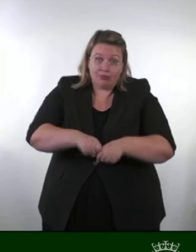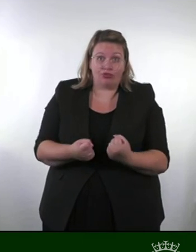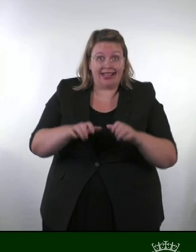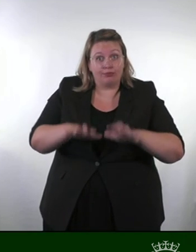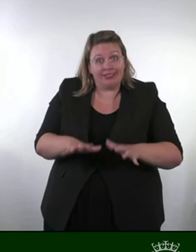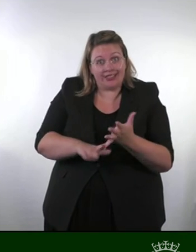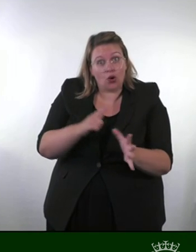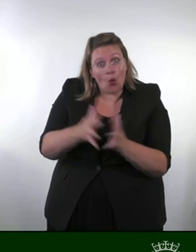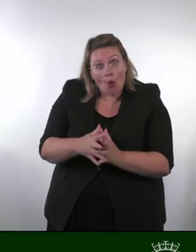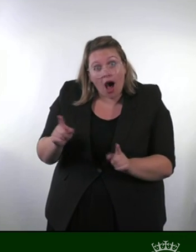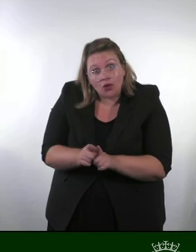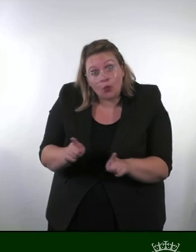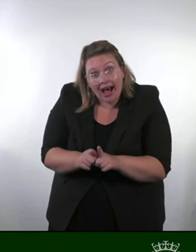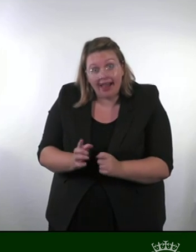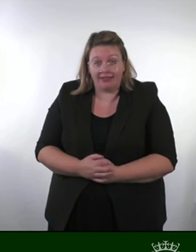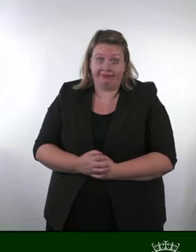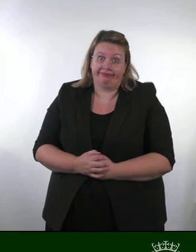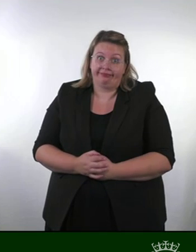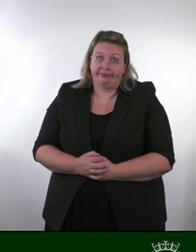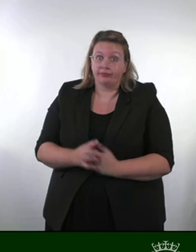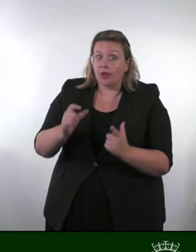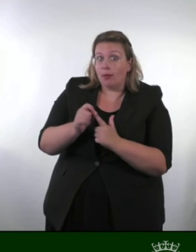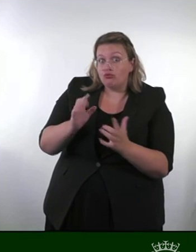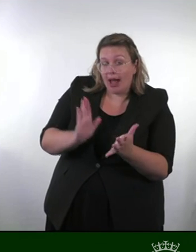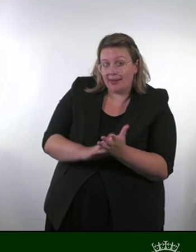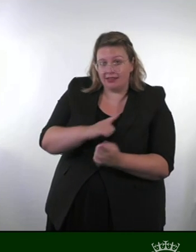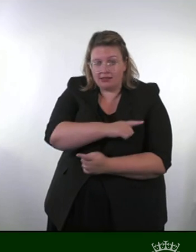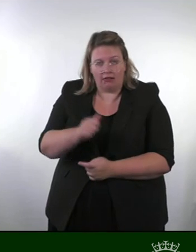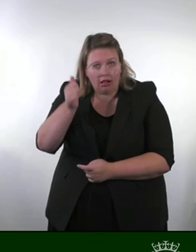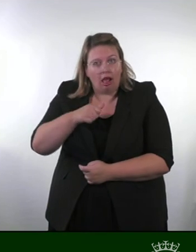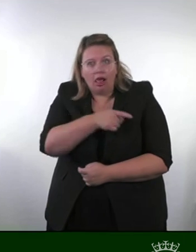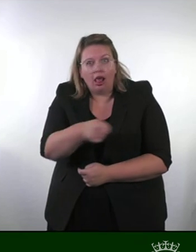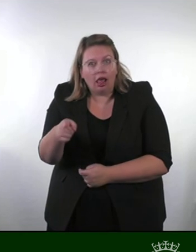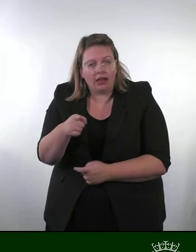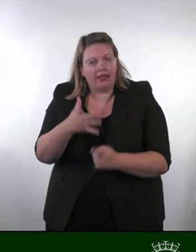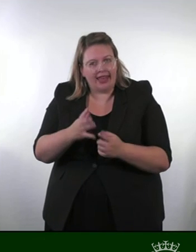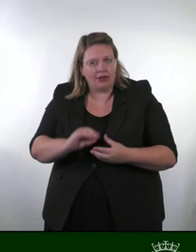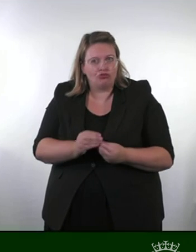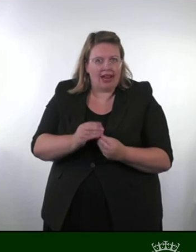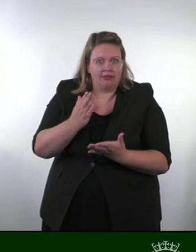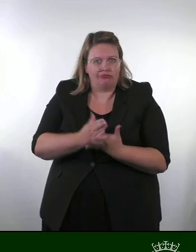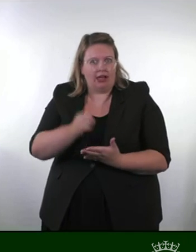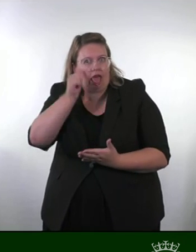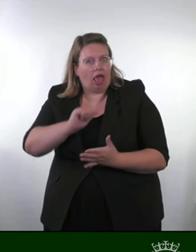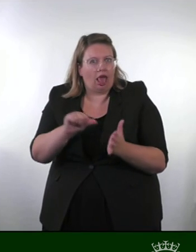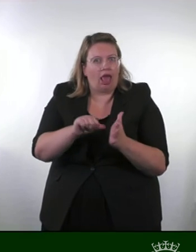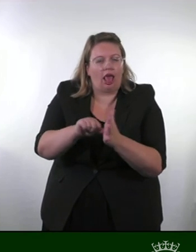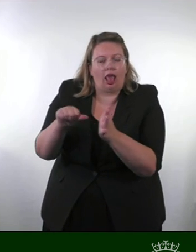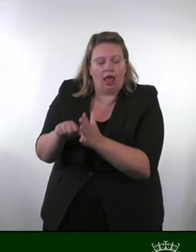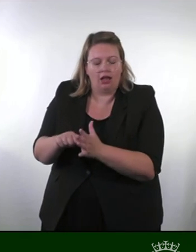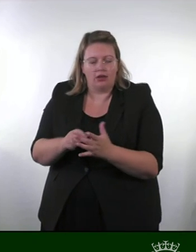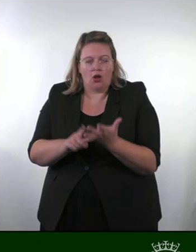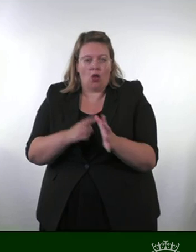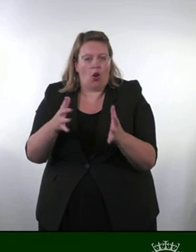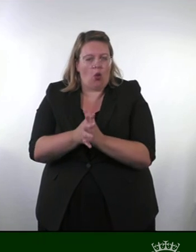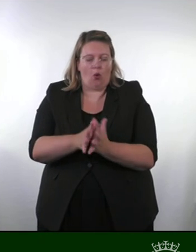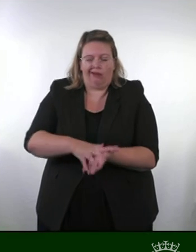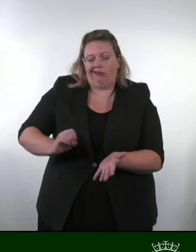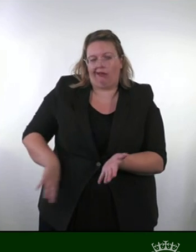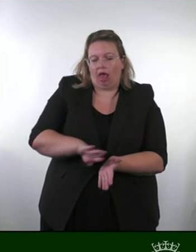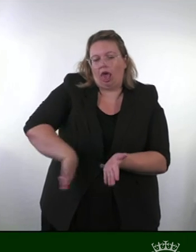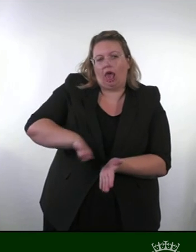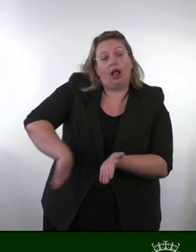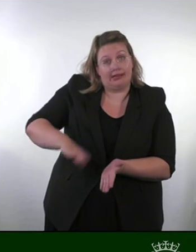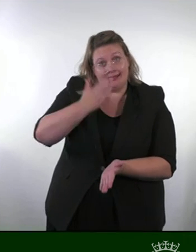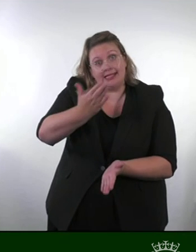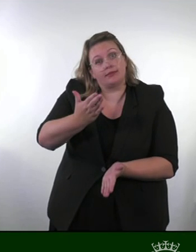The Prime Minister and his friends—a parcel o’ rogues—are creating a rogue state where the rule of law does not apply.